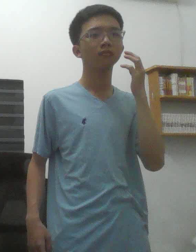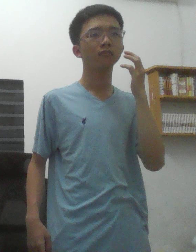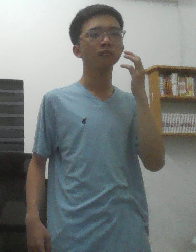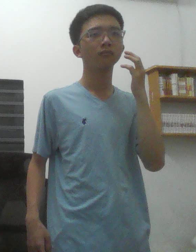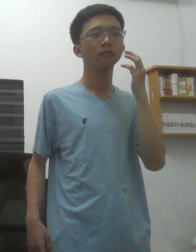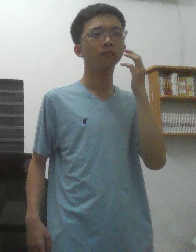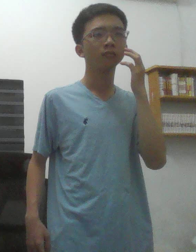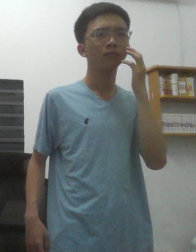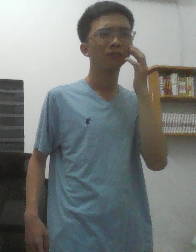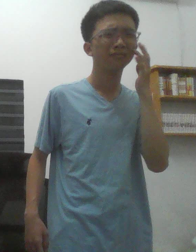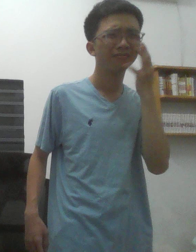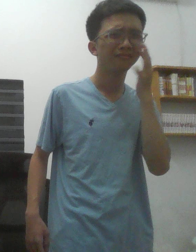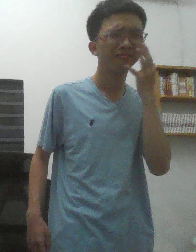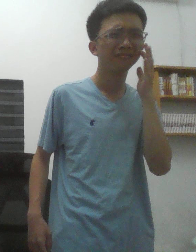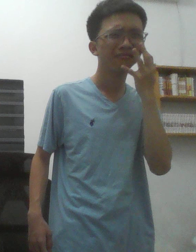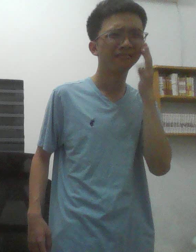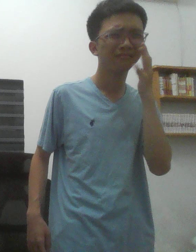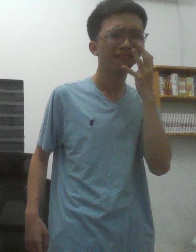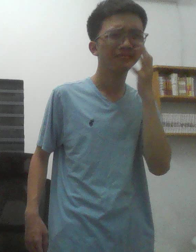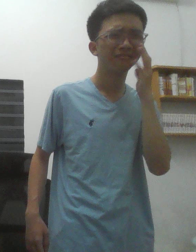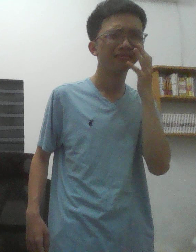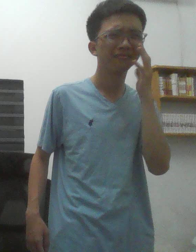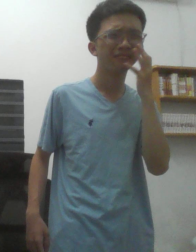kinh tom